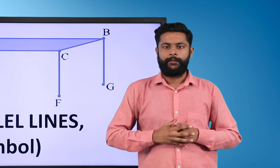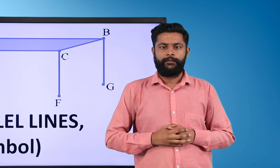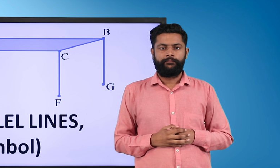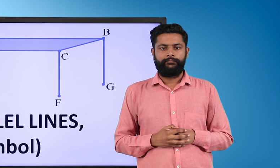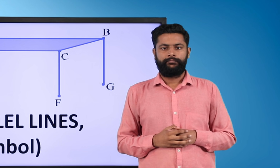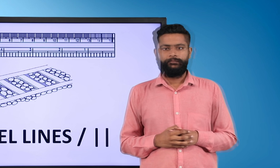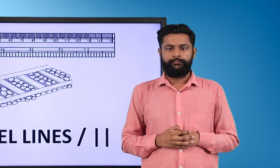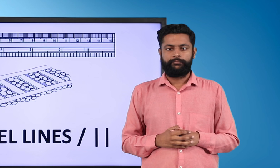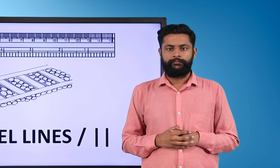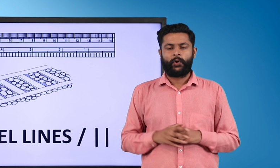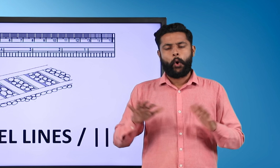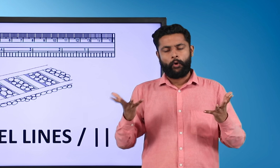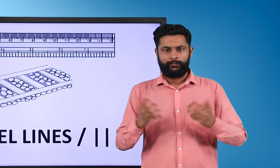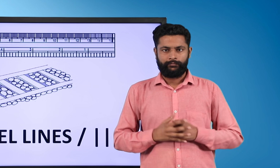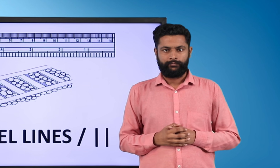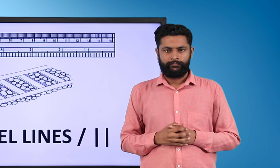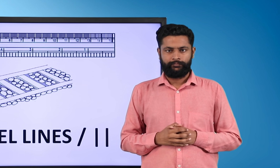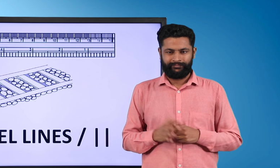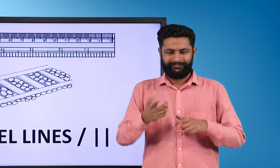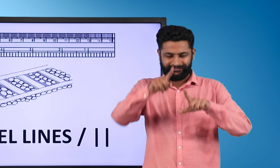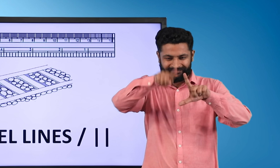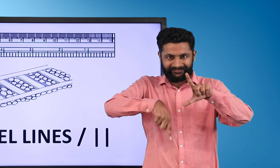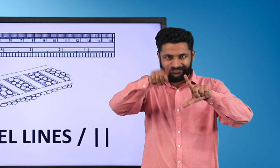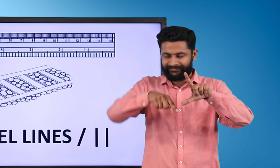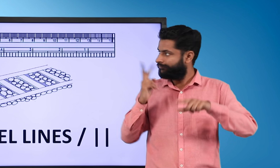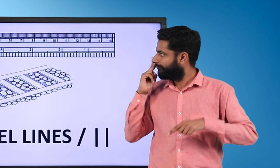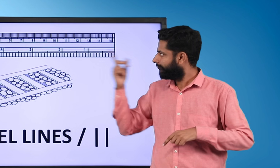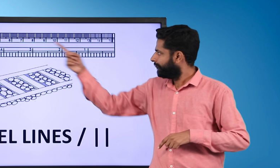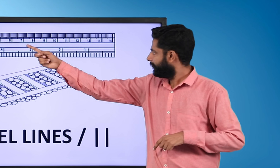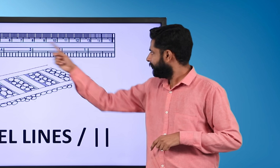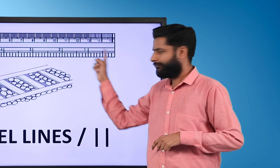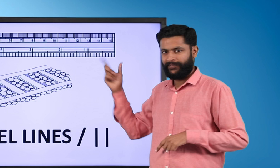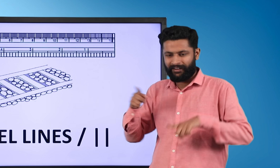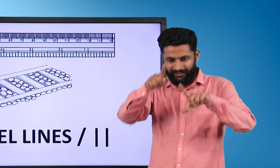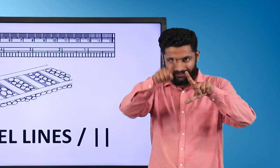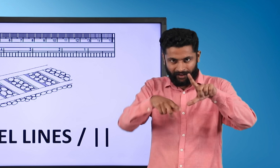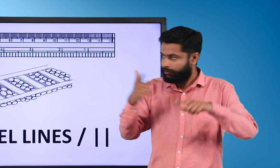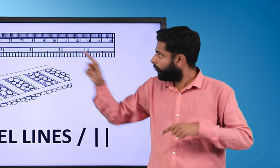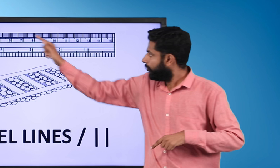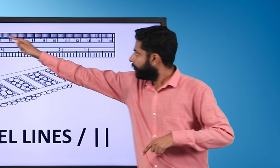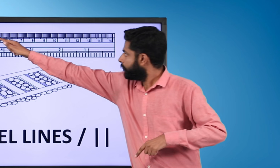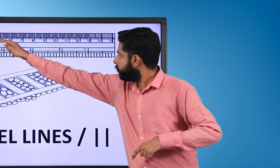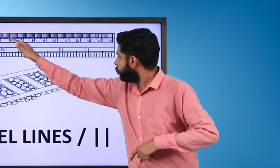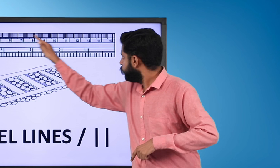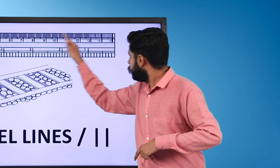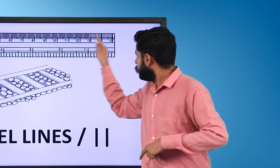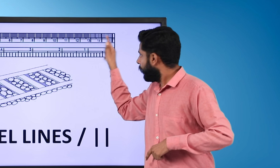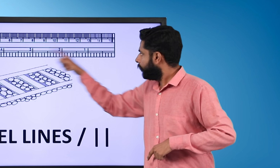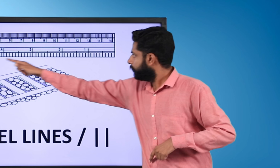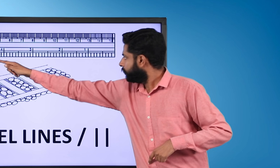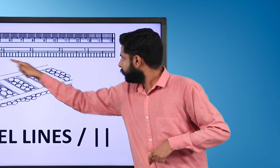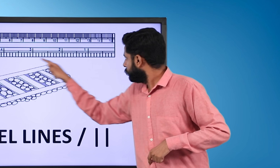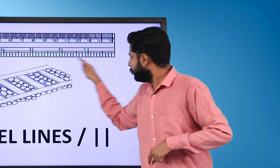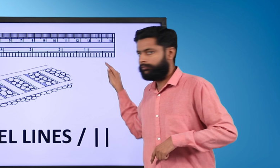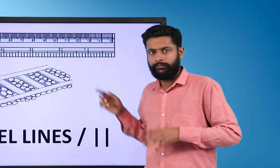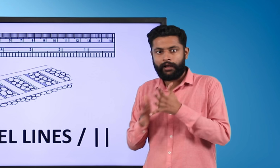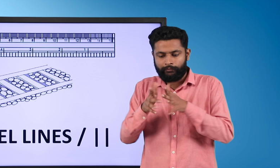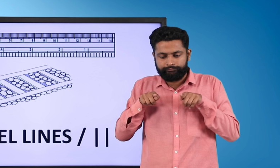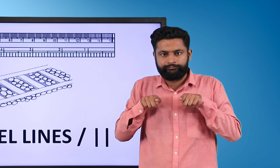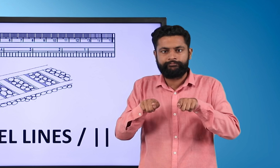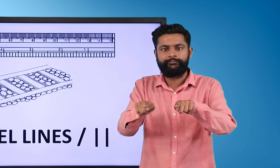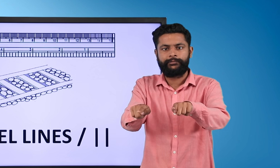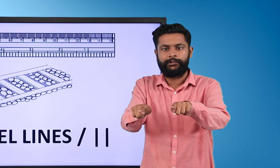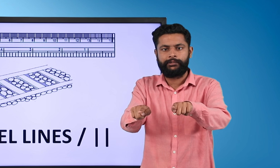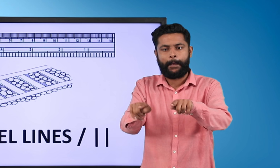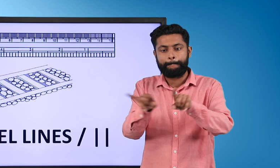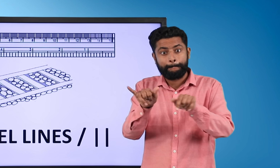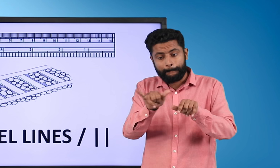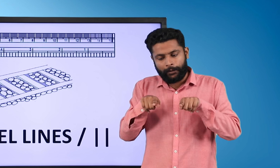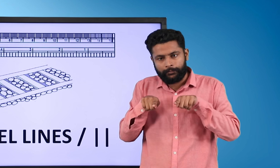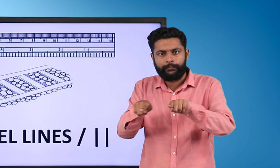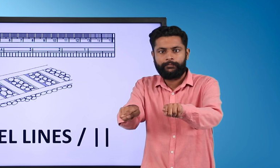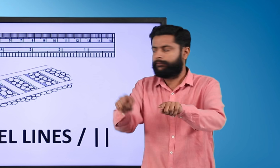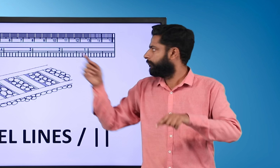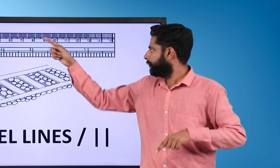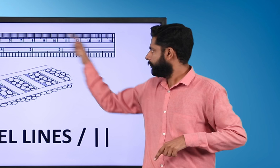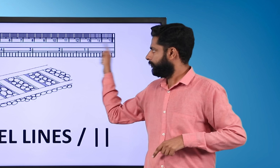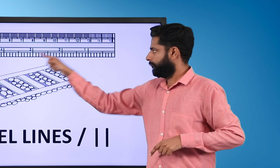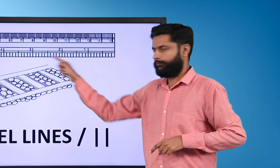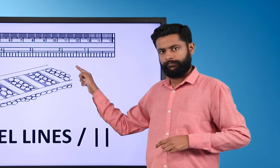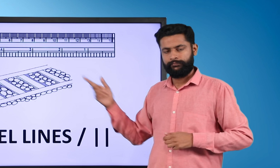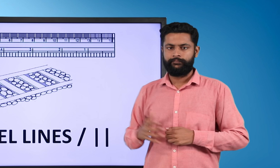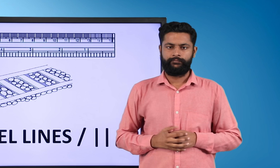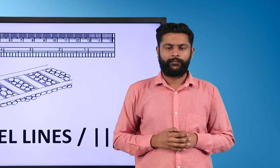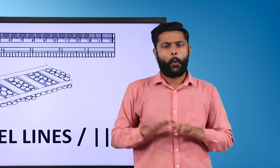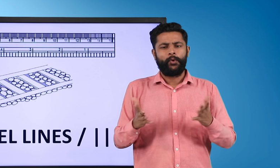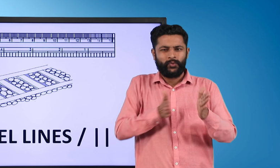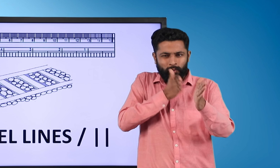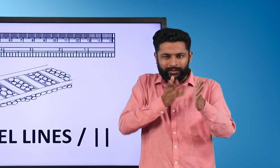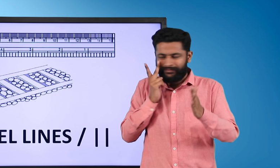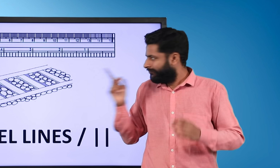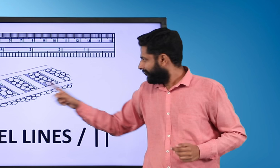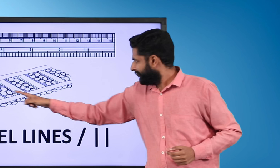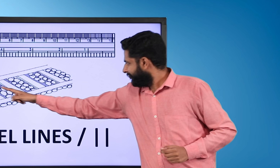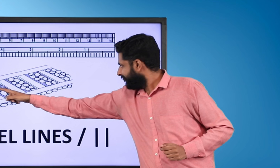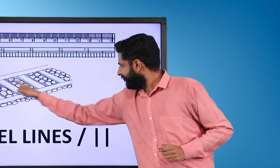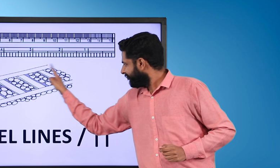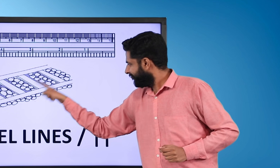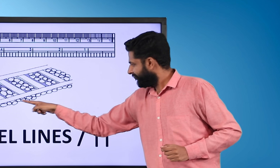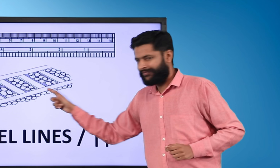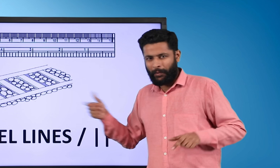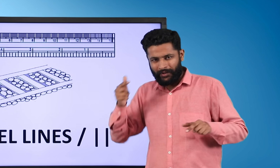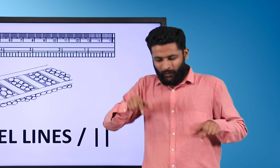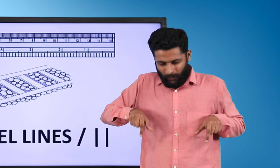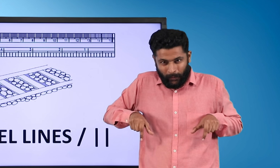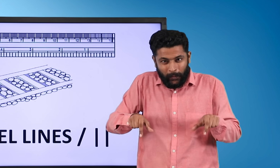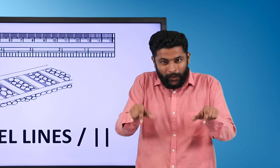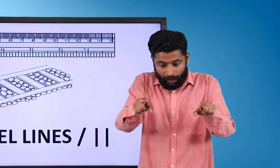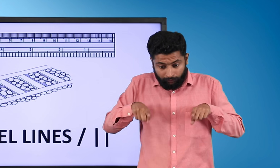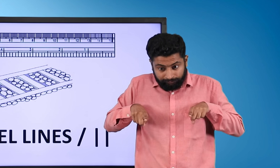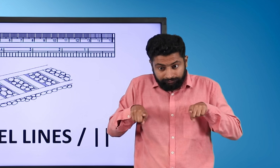Or the opposite edges of a ruler are also parallel lines Or the two tracks of a railway are parallel lines